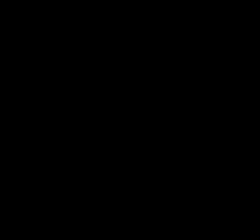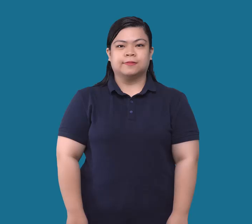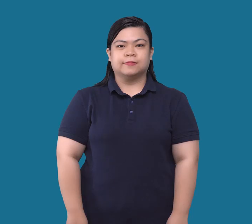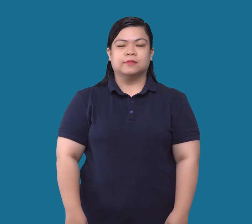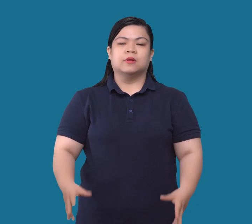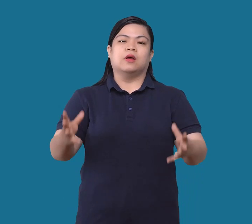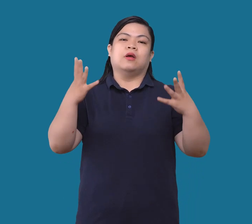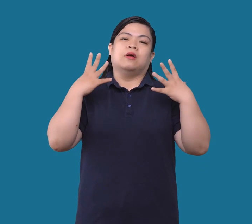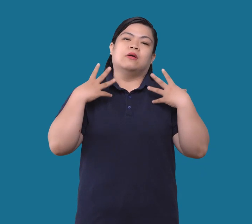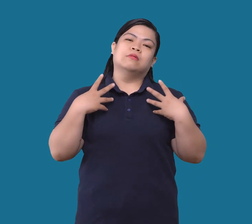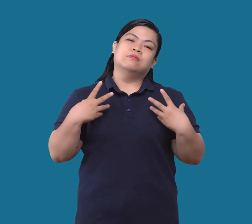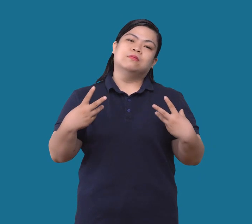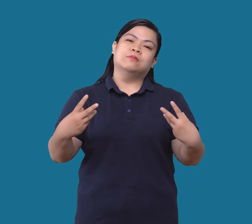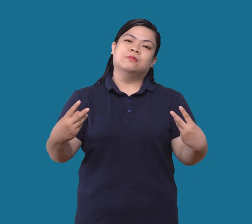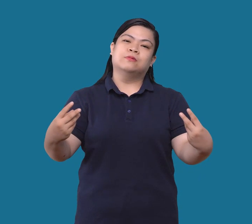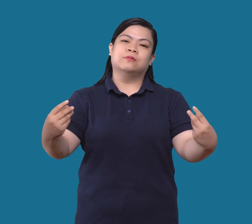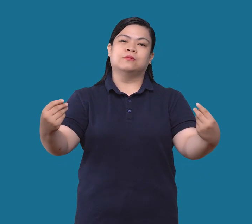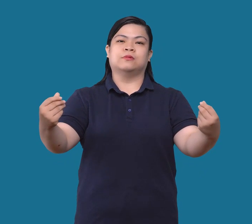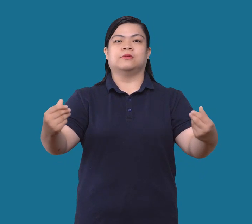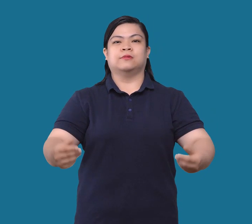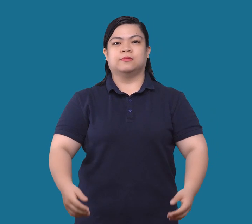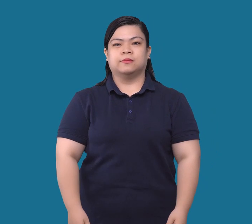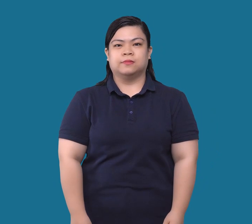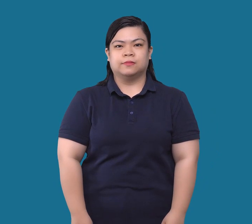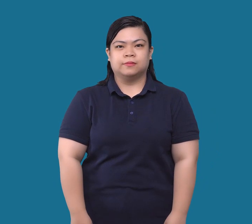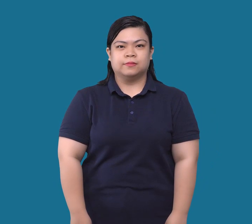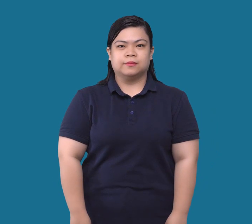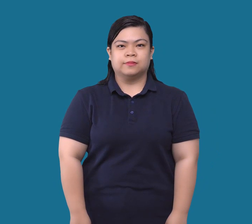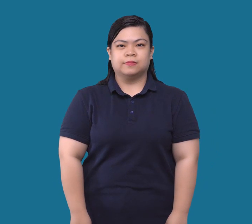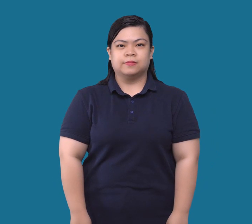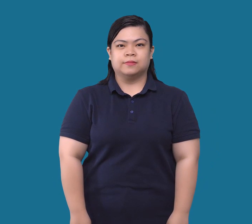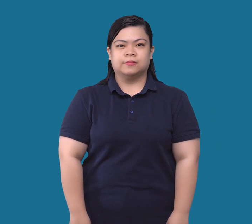thư giãn